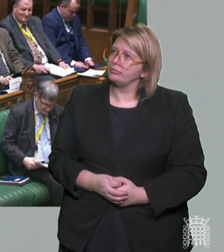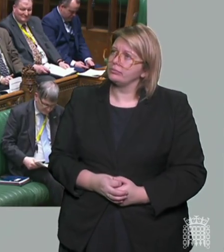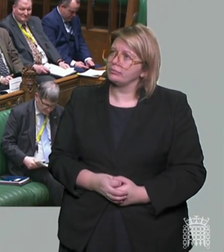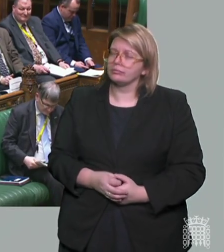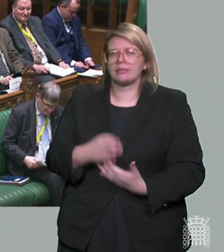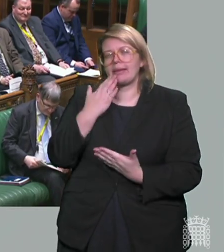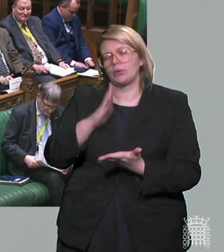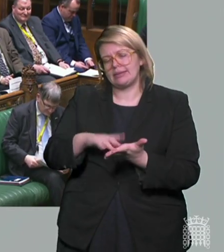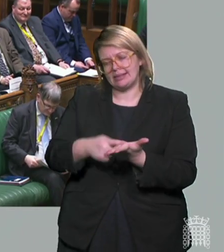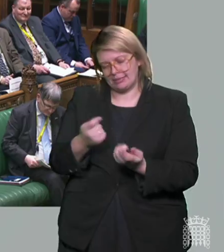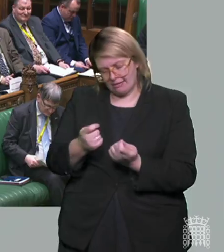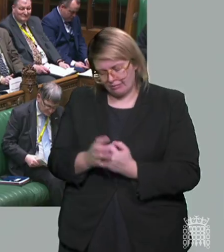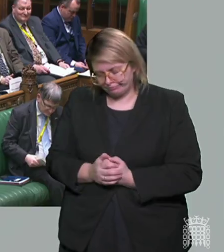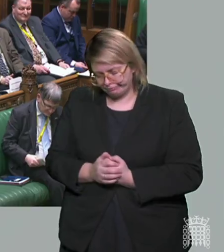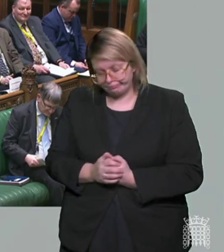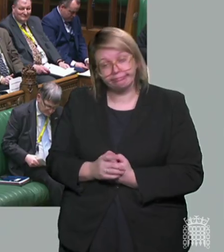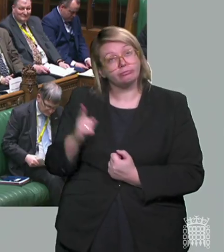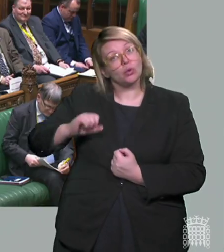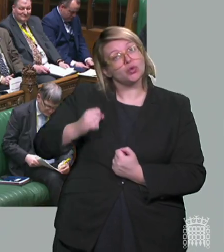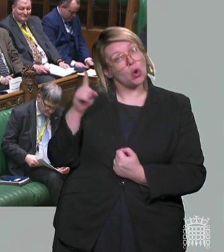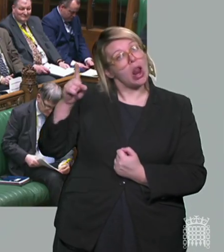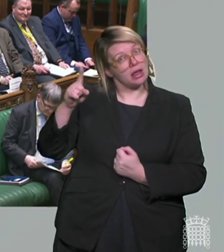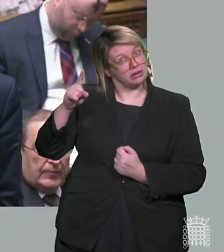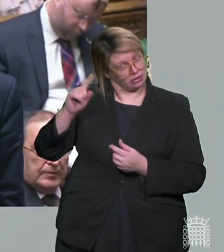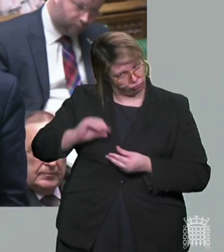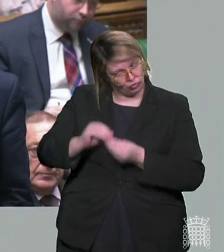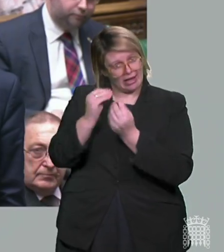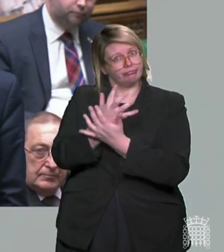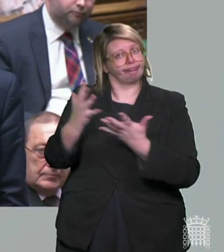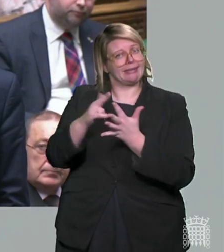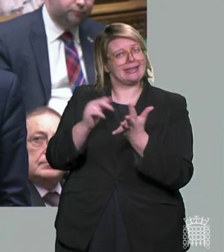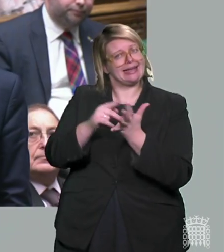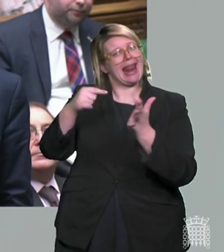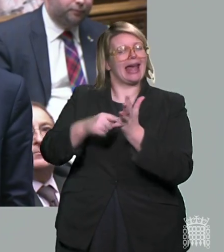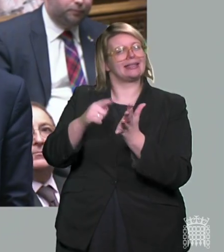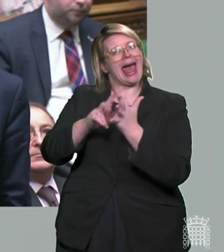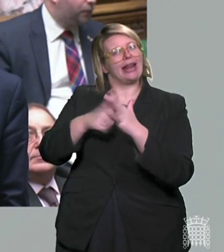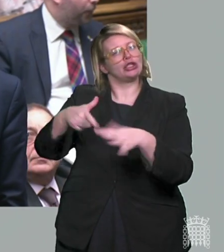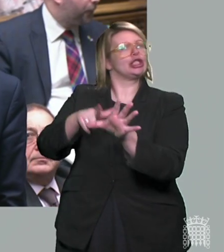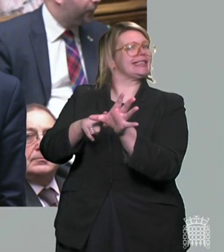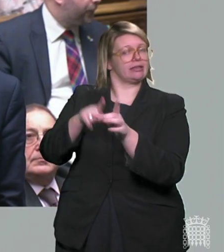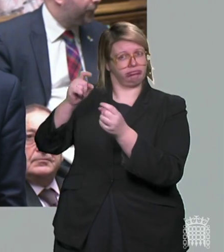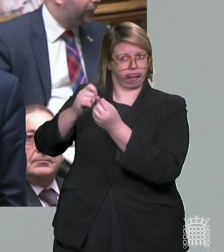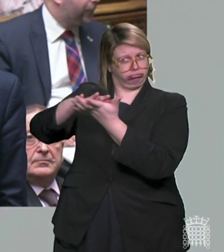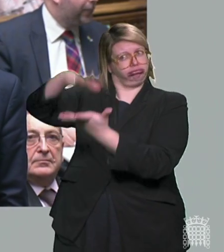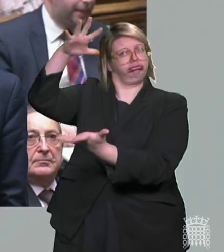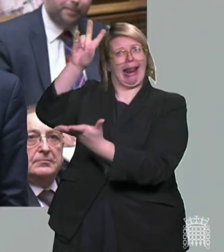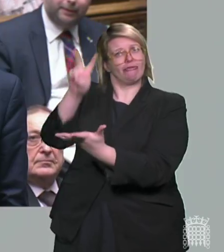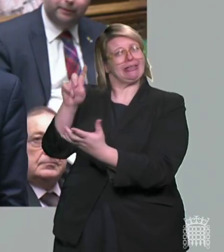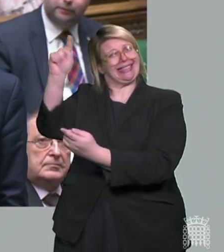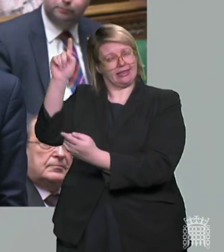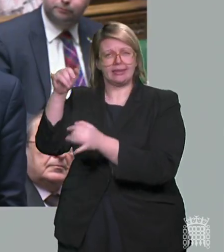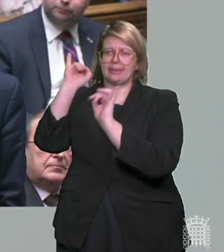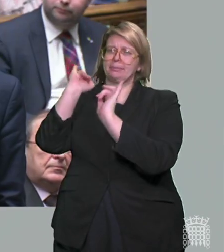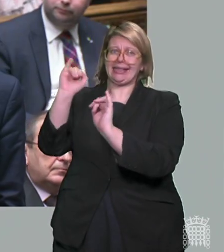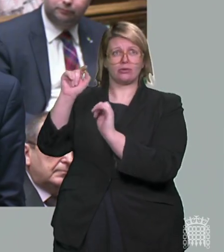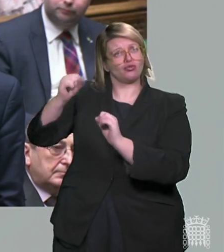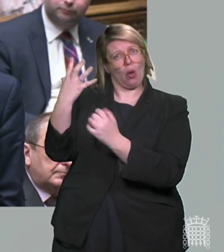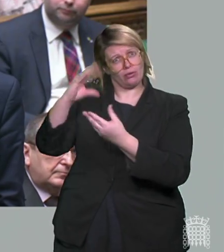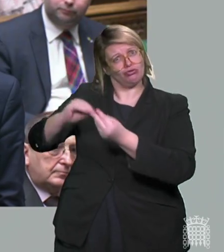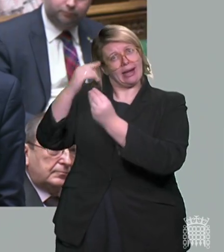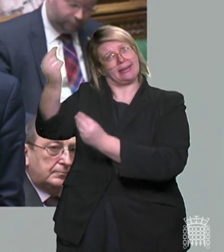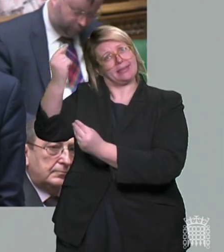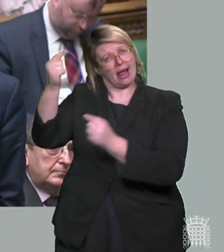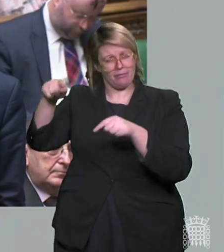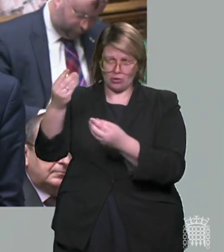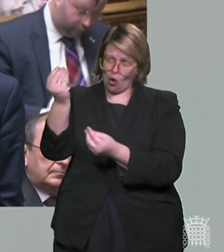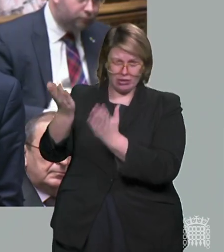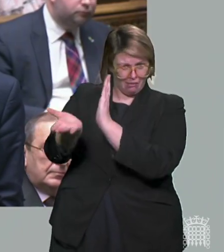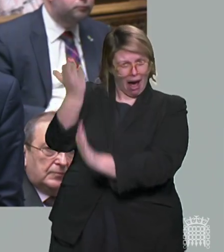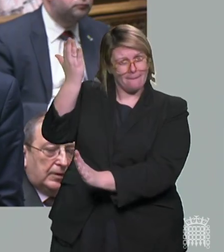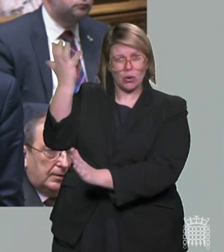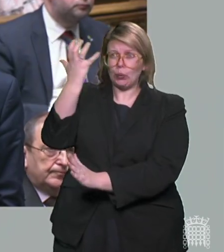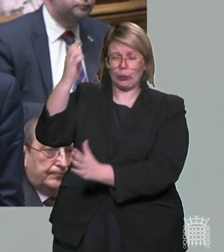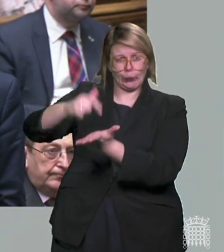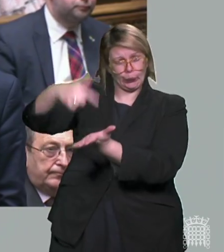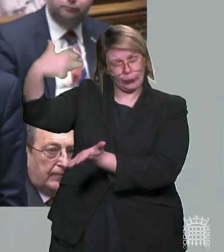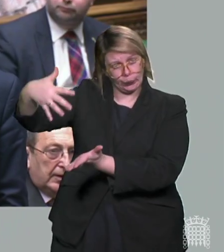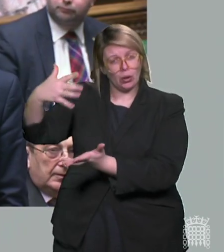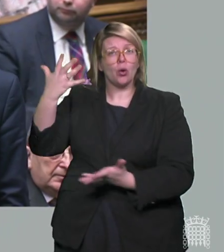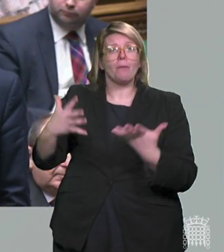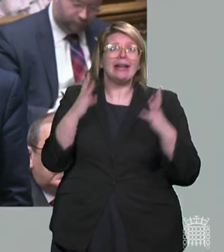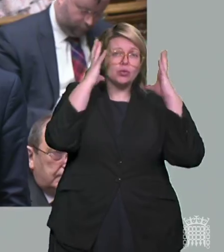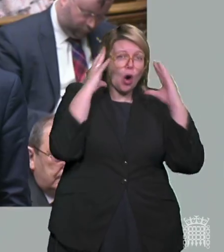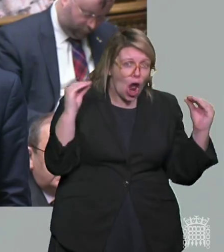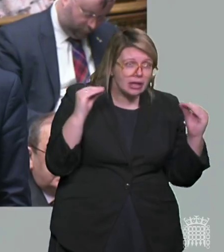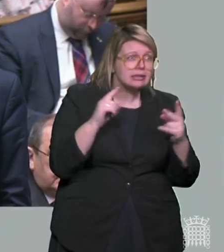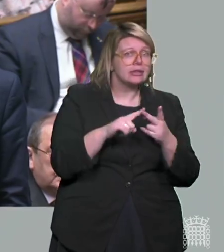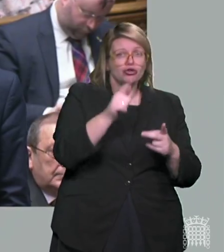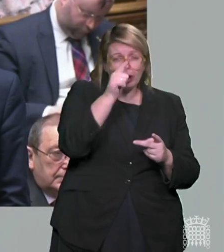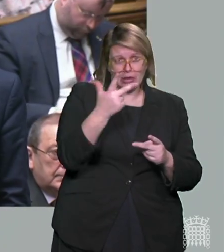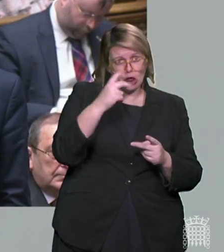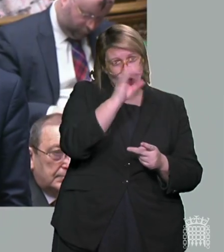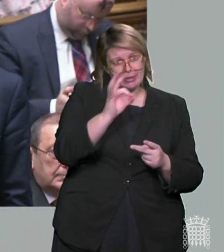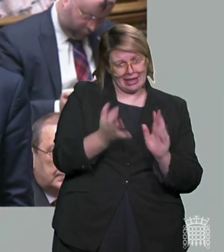Scotland is a net energy exporter, but, as a consequence of being in the UK, people in energy-rich Scotland face electricity costs that are 30% higher than those in the Netherlands and Germany.